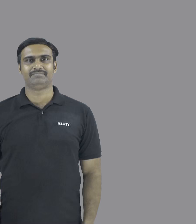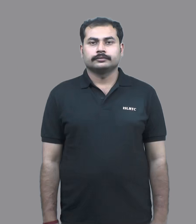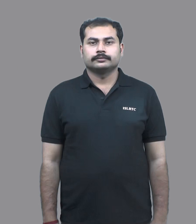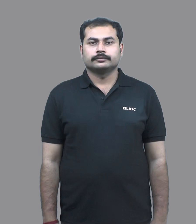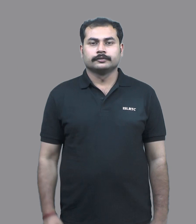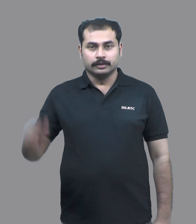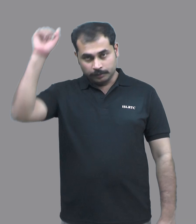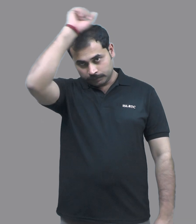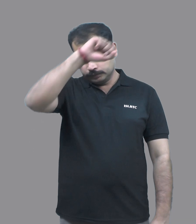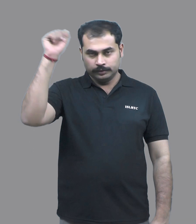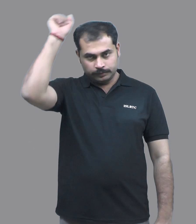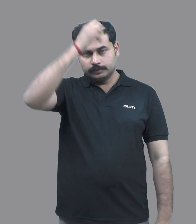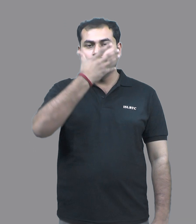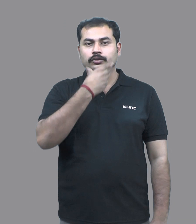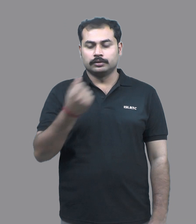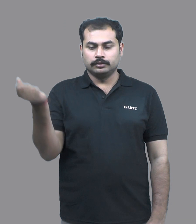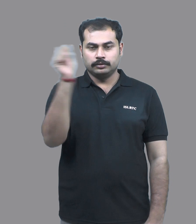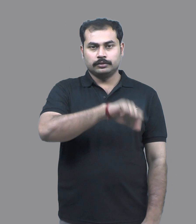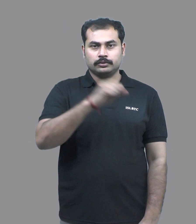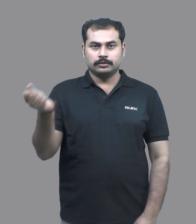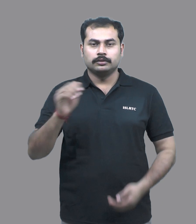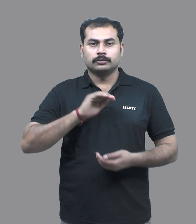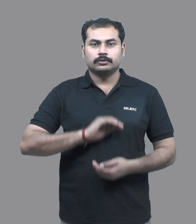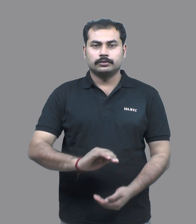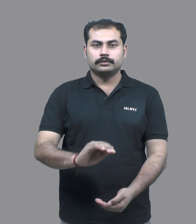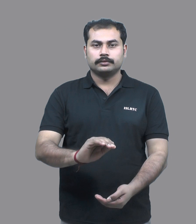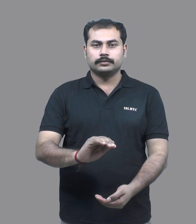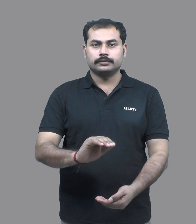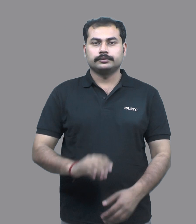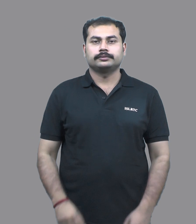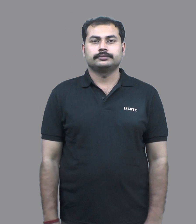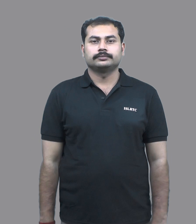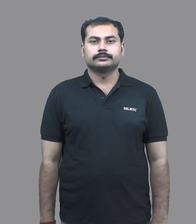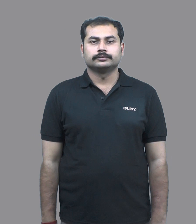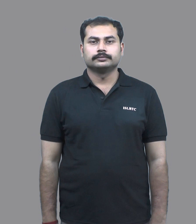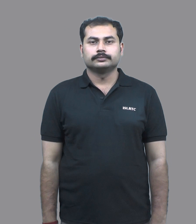Guru Nanak Jayanti